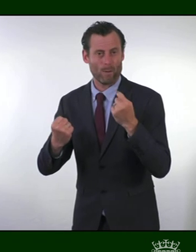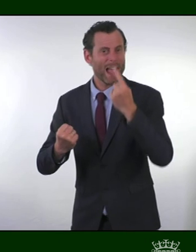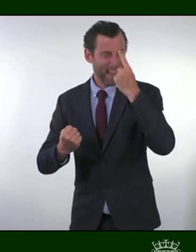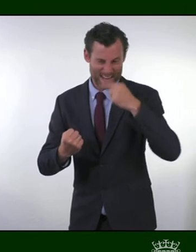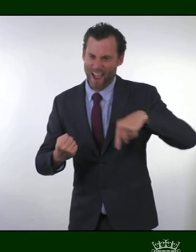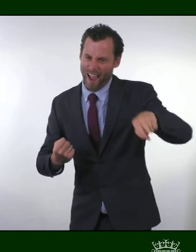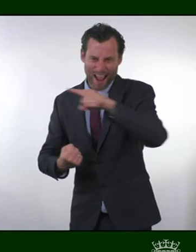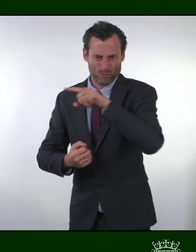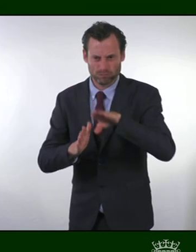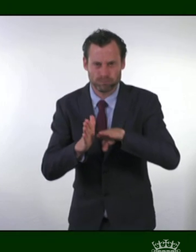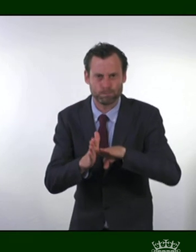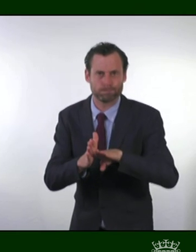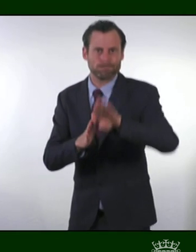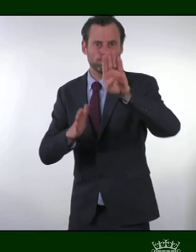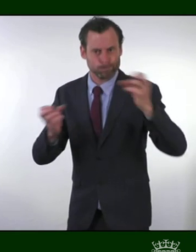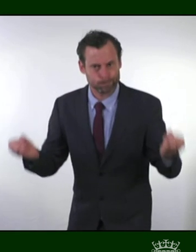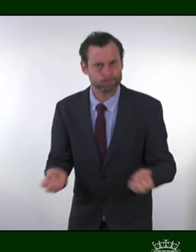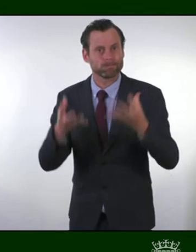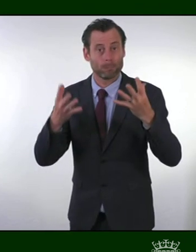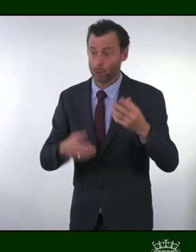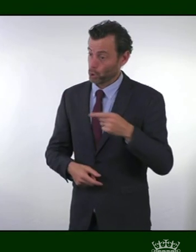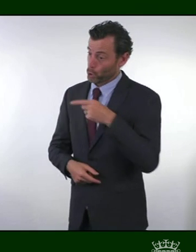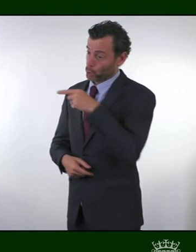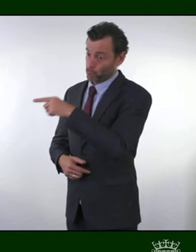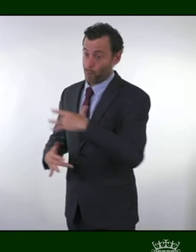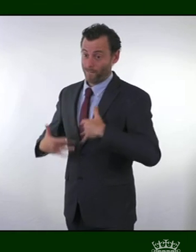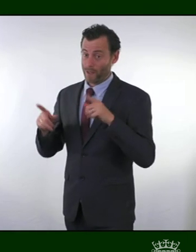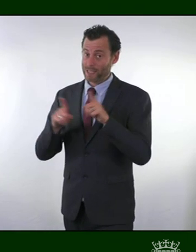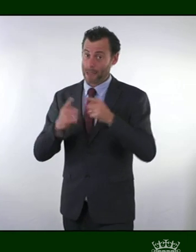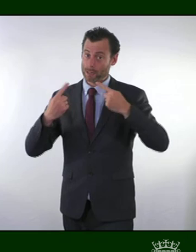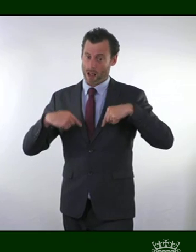Do they have confidence, as we do, in our incredible public services?